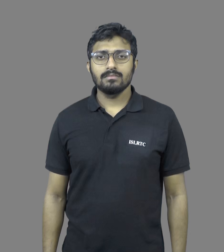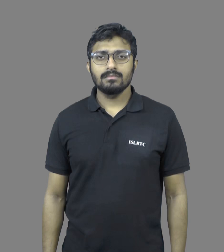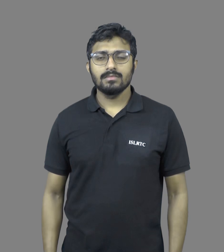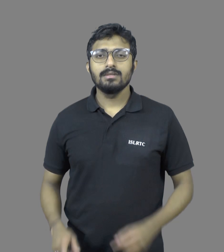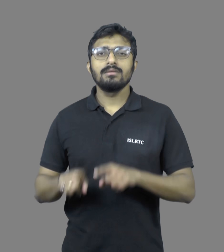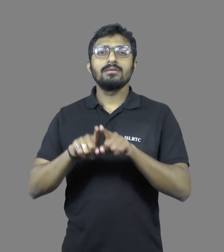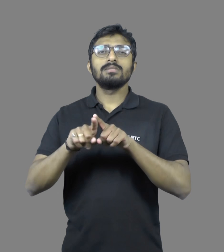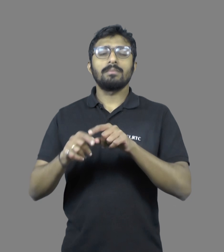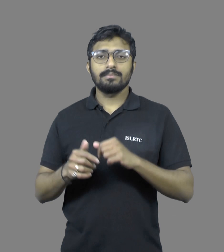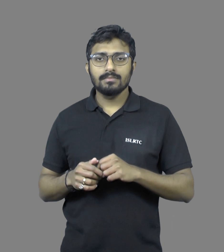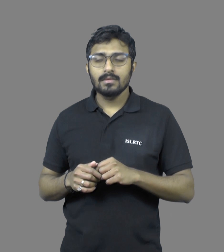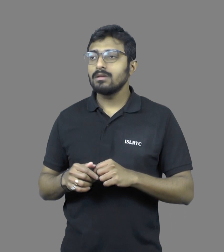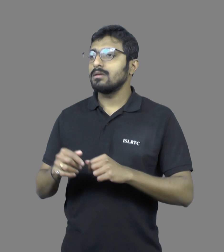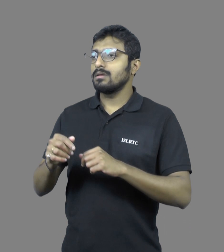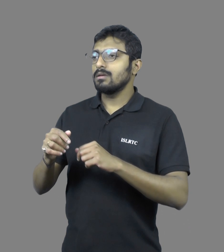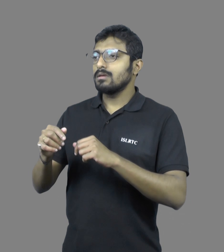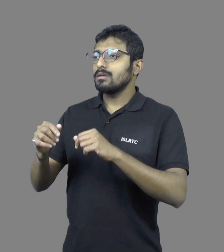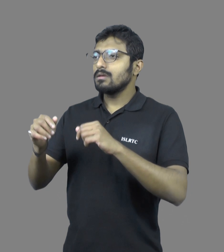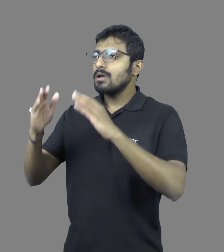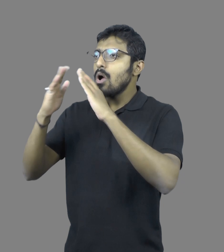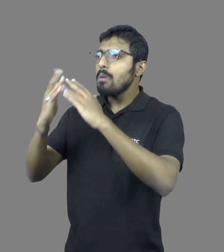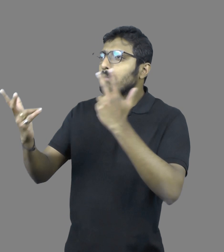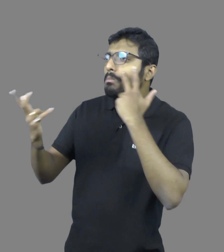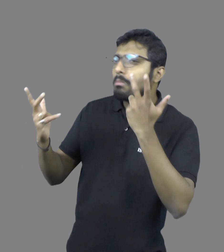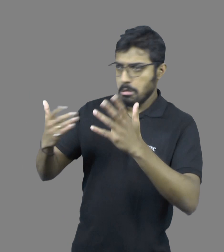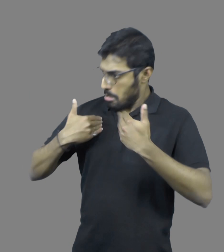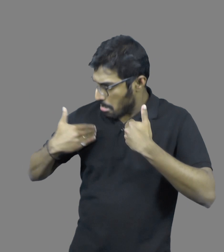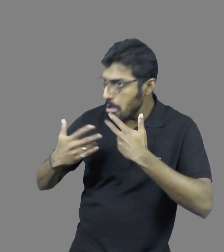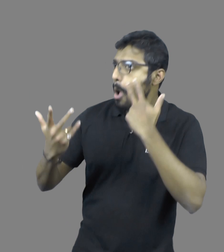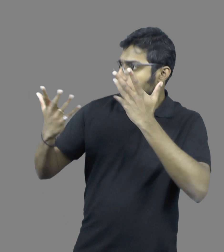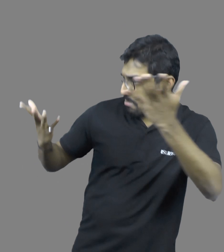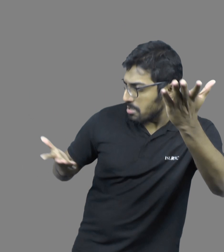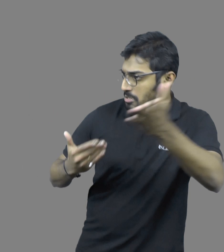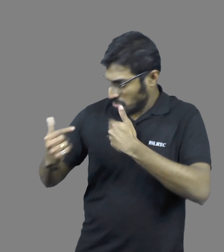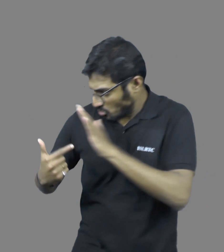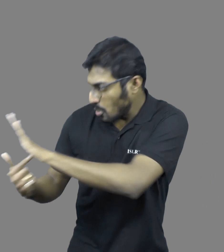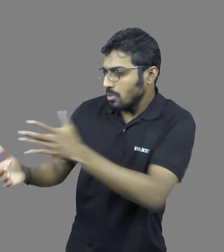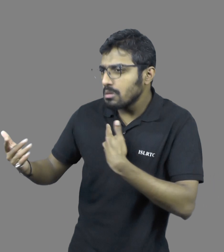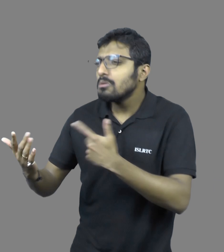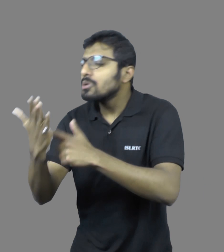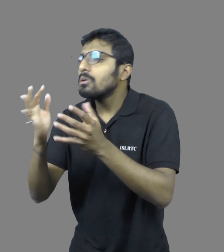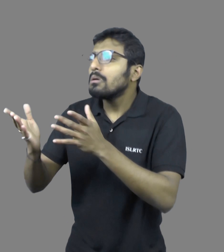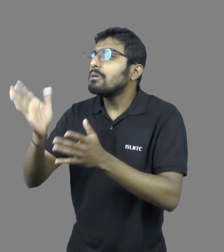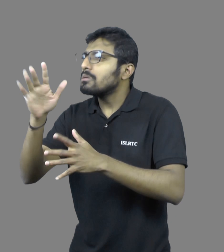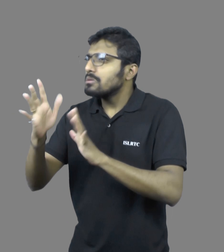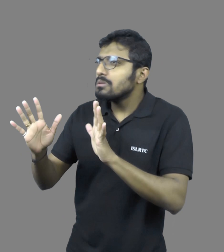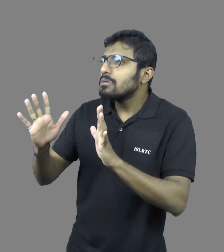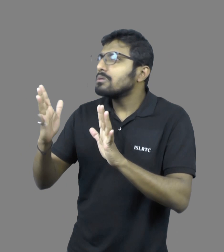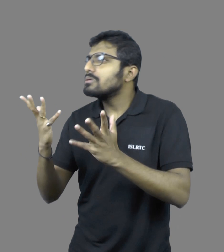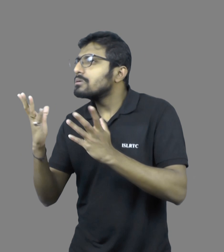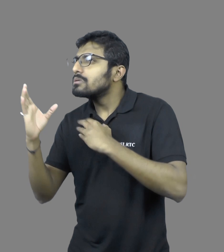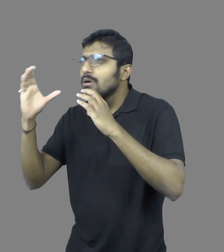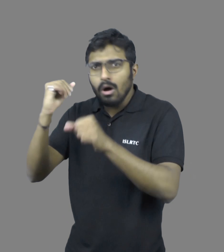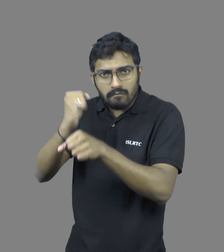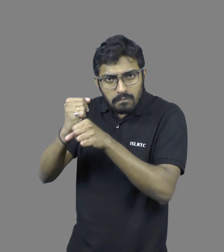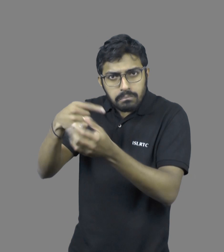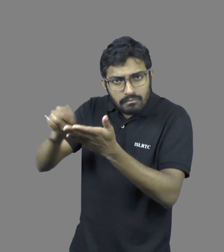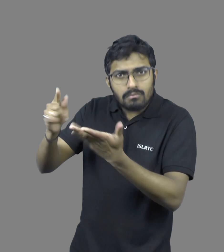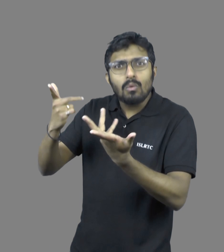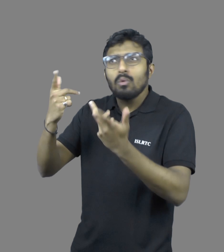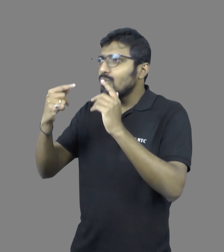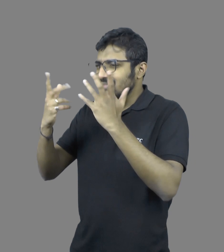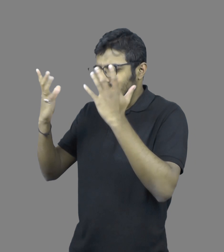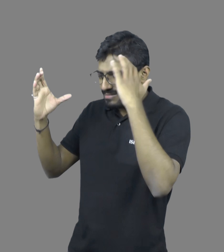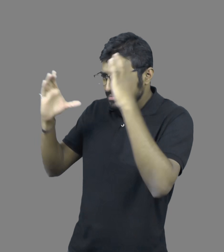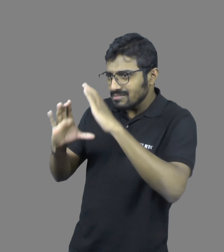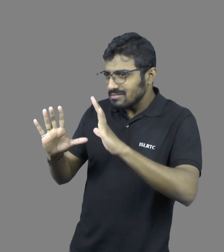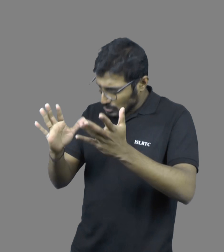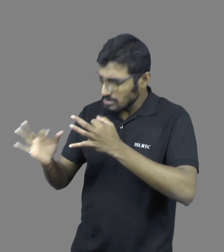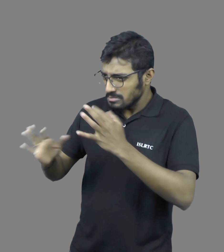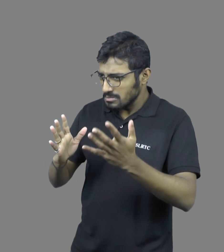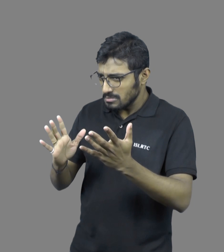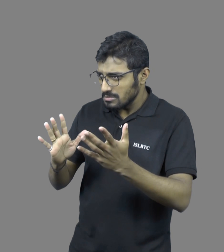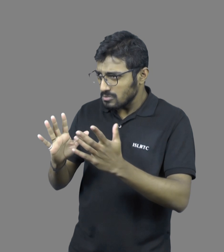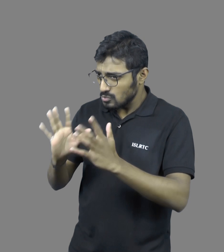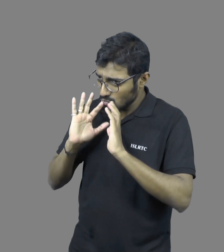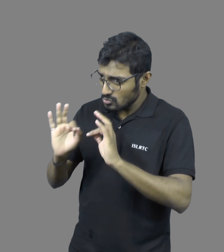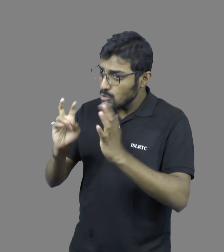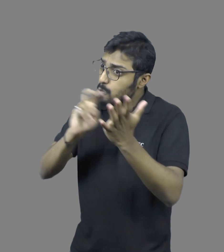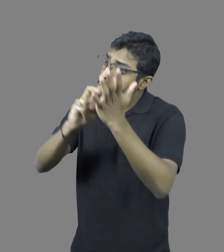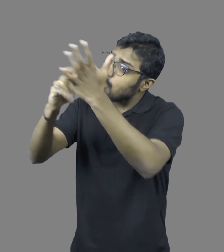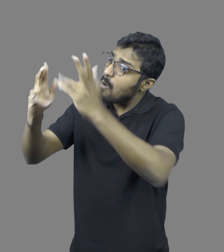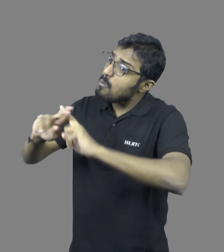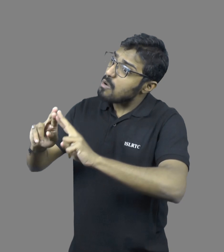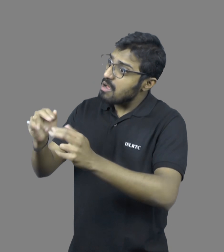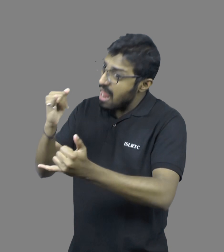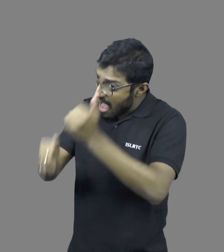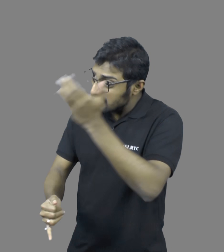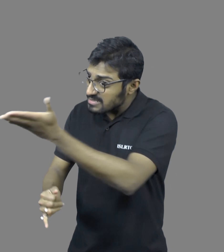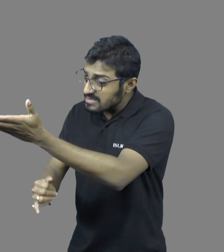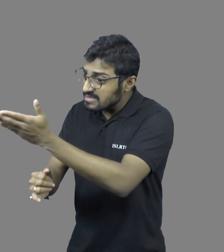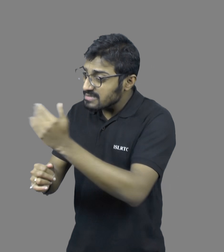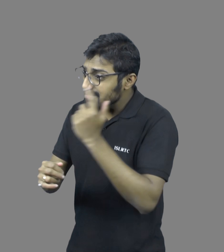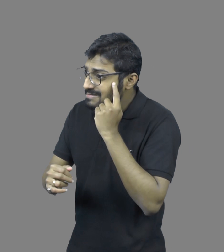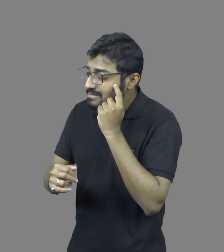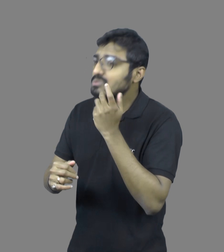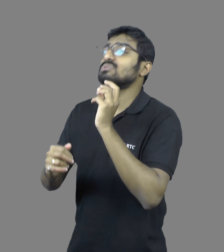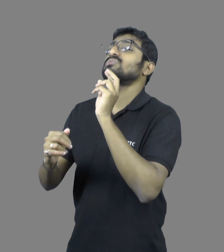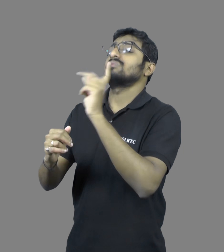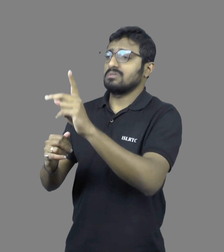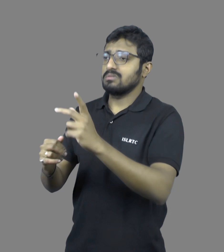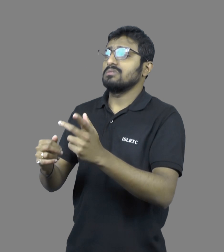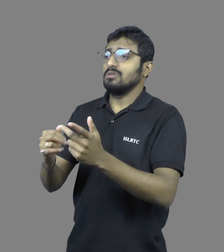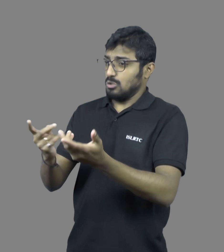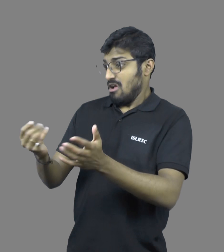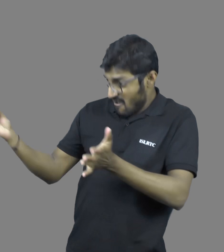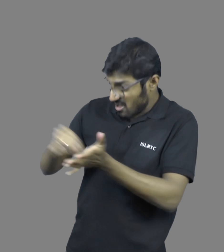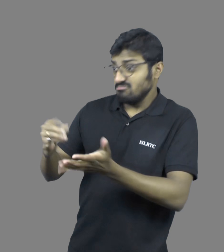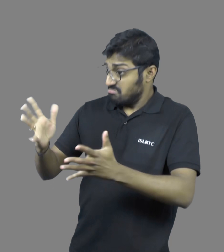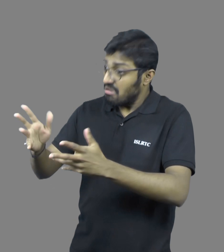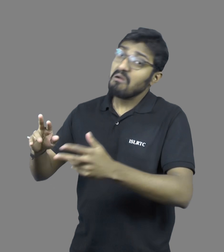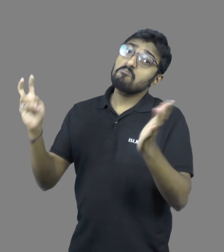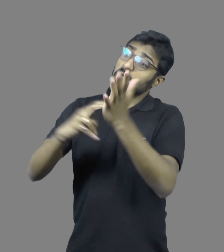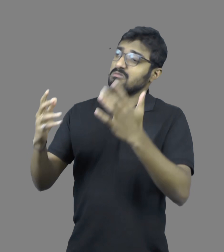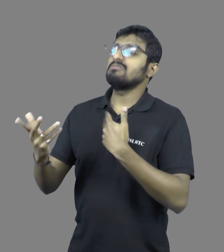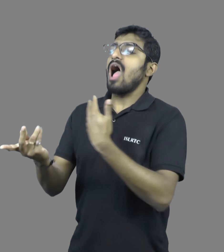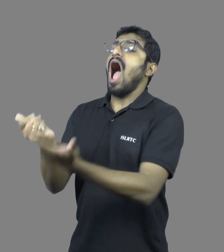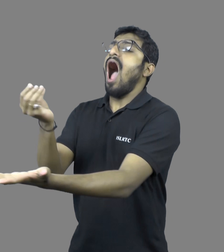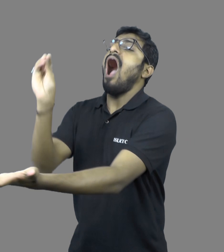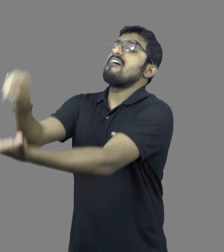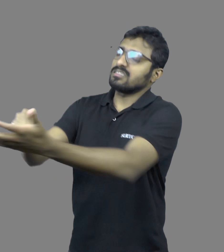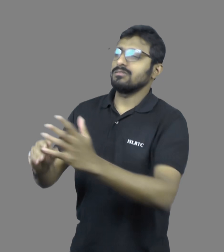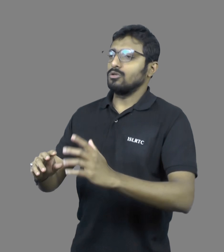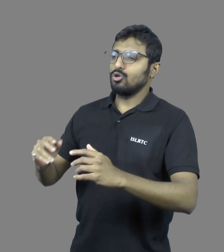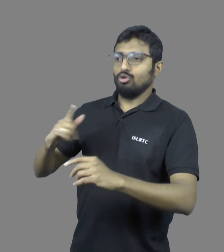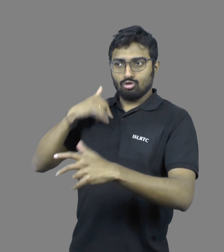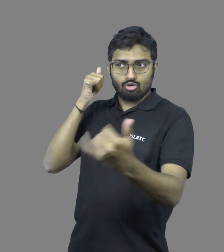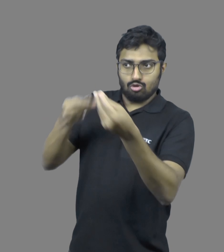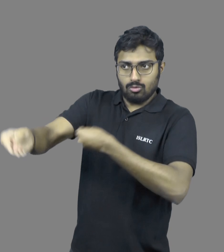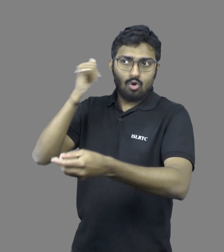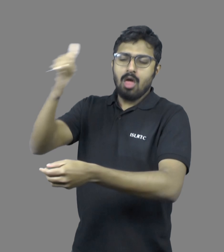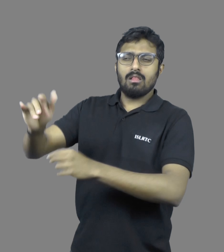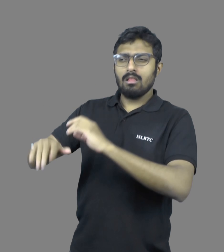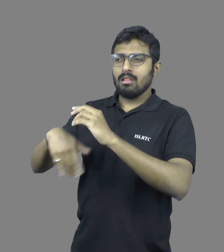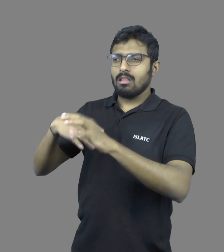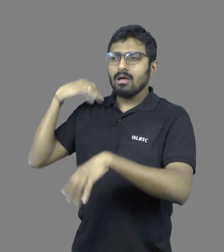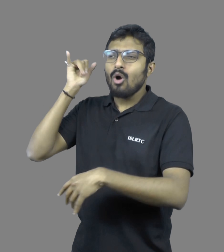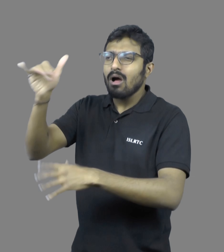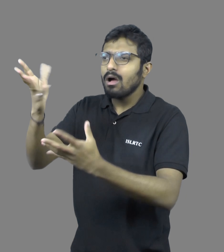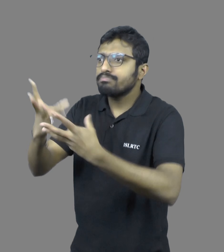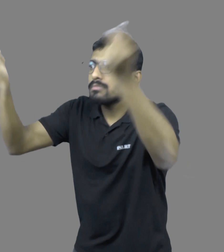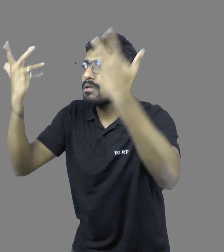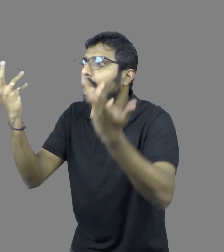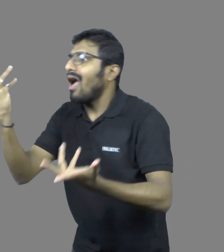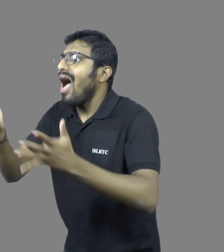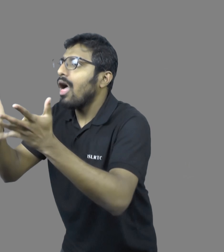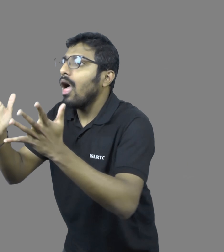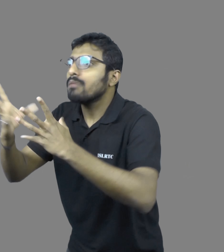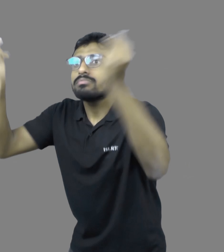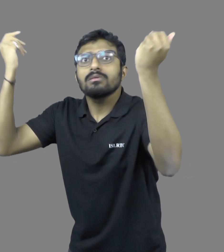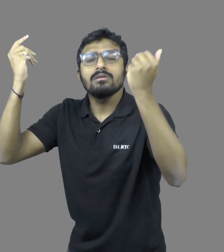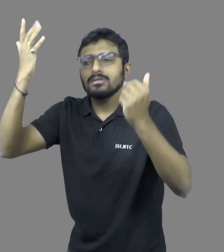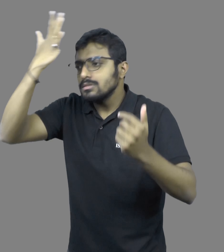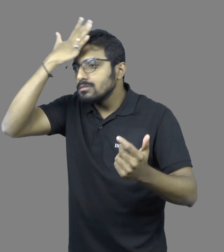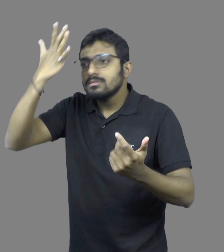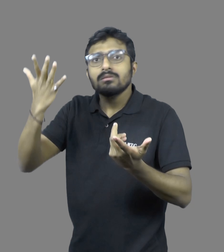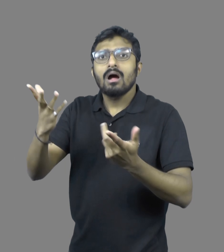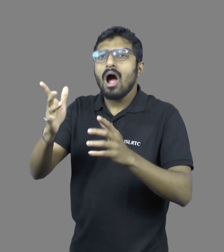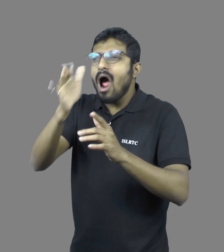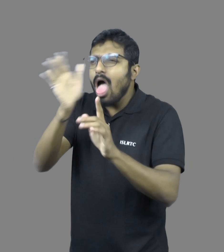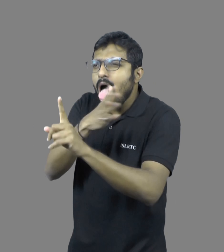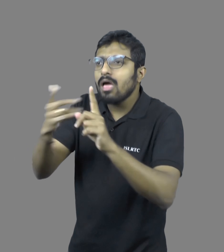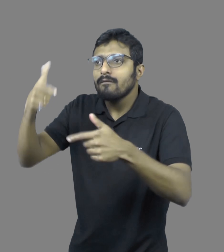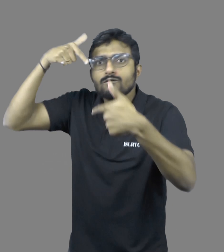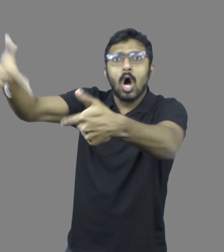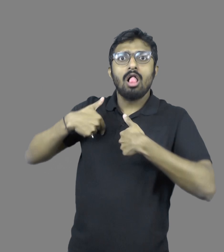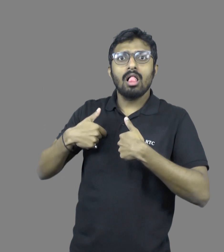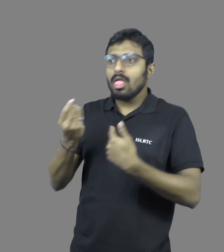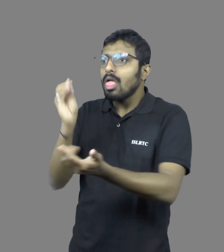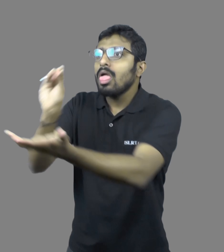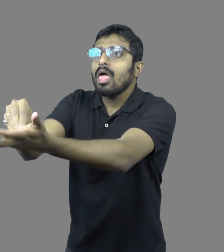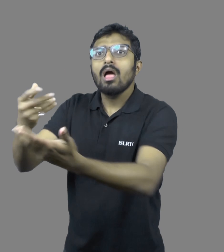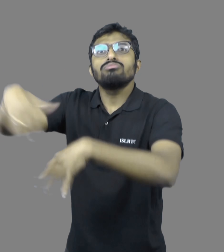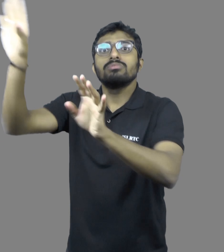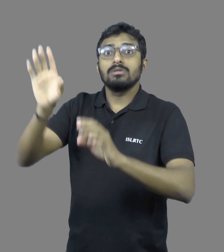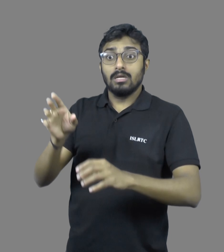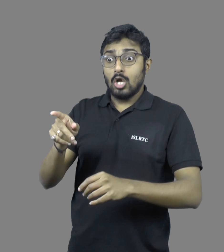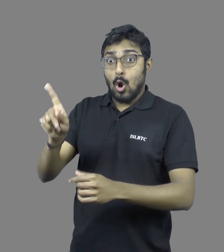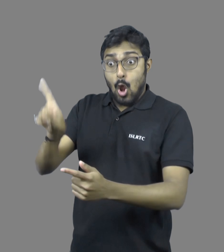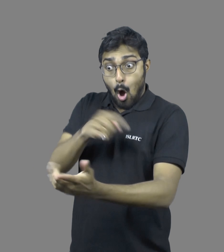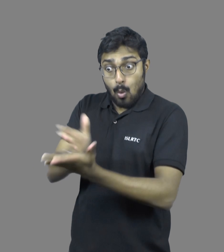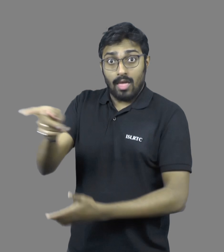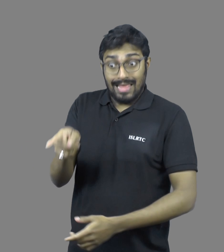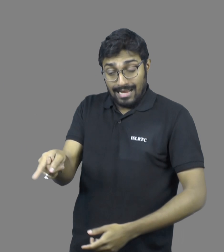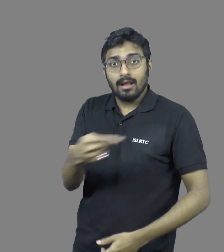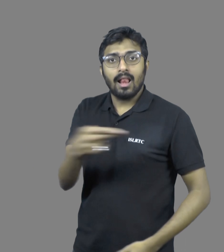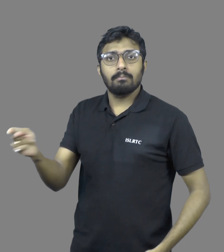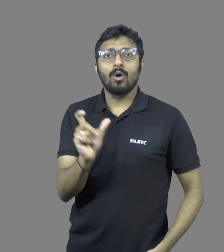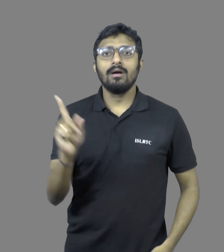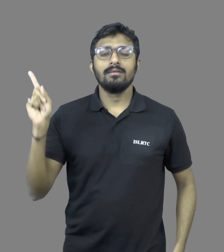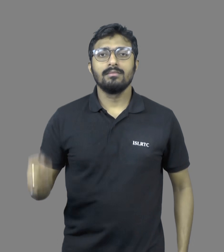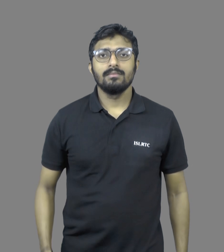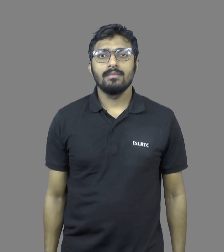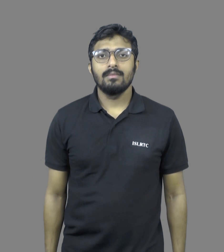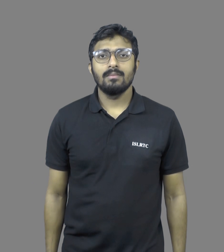Defraud